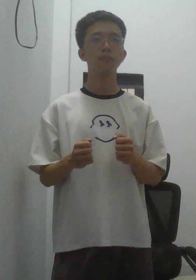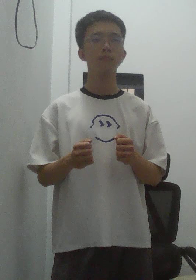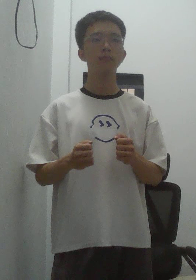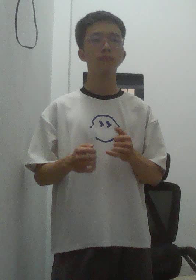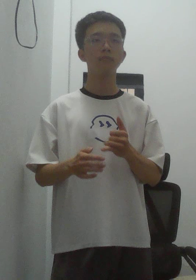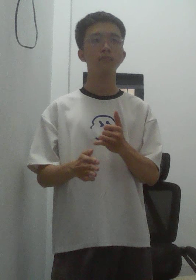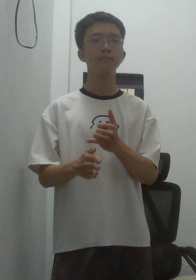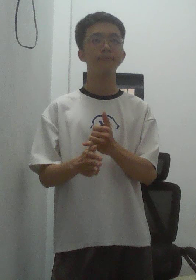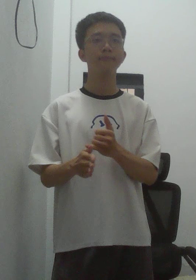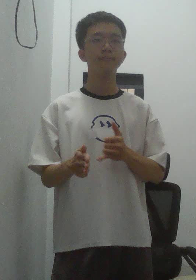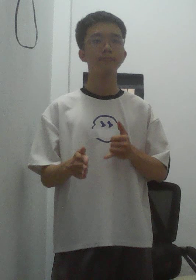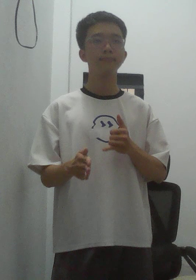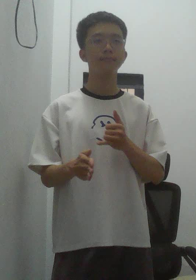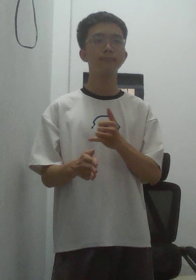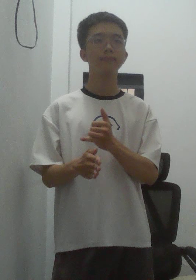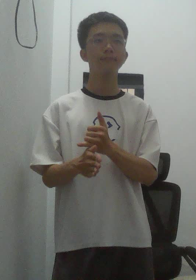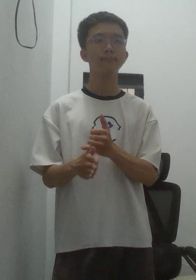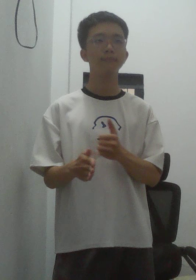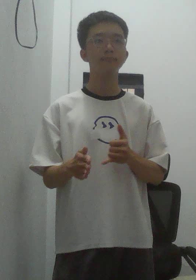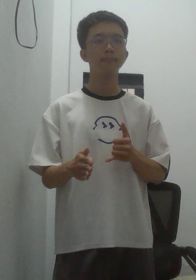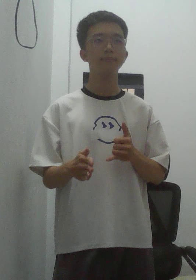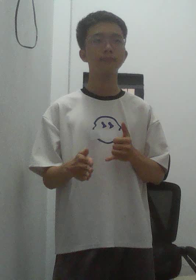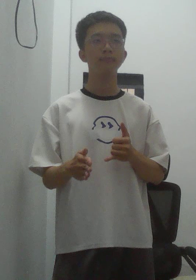cuoi thang